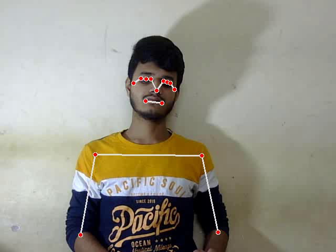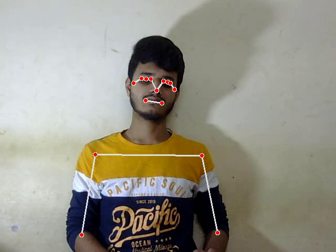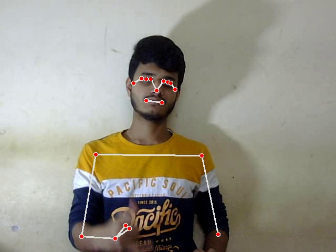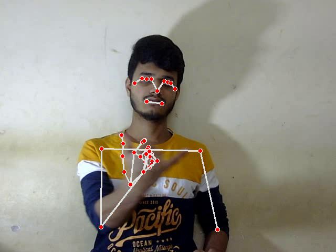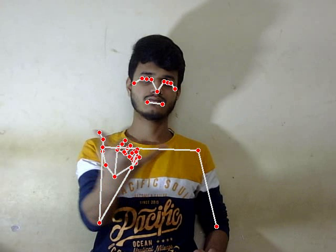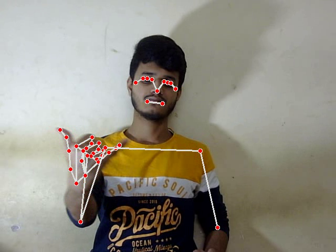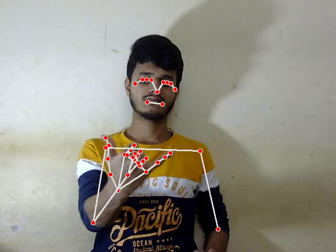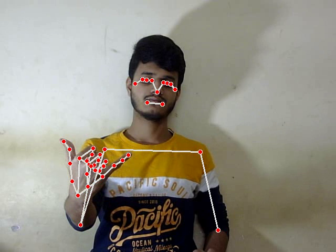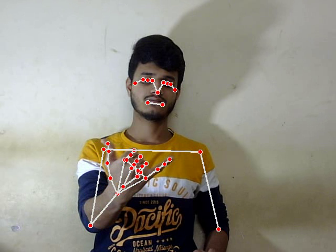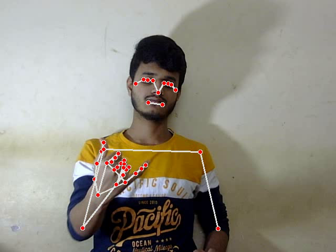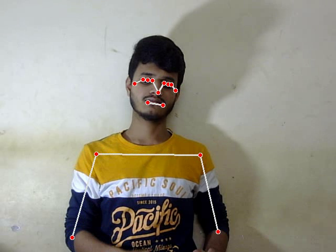same